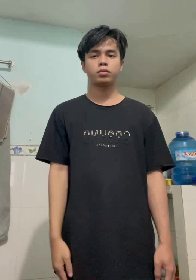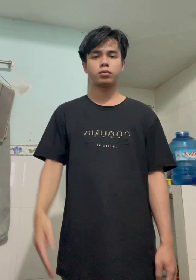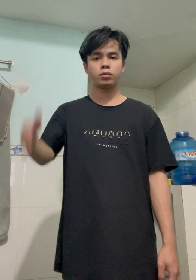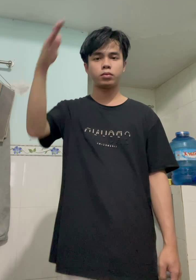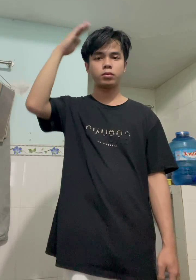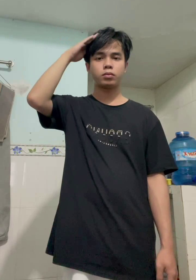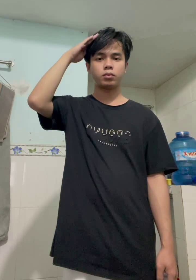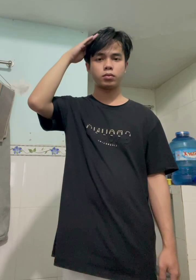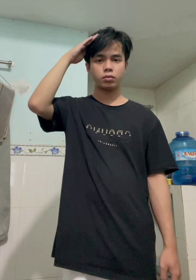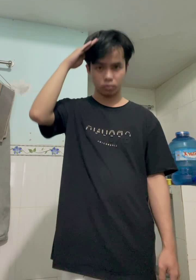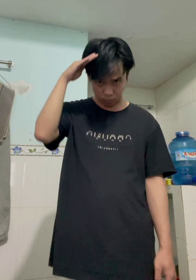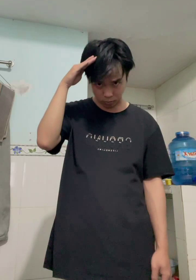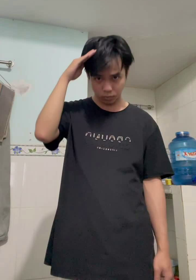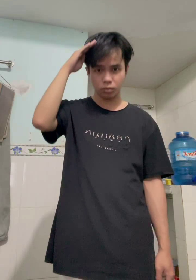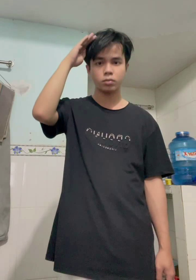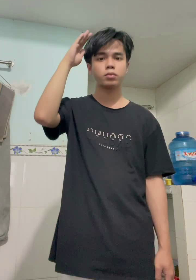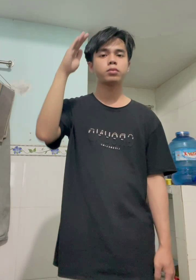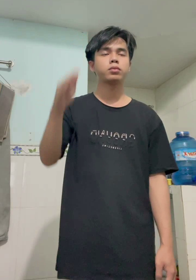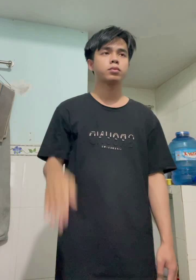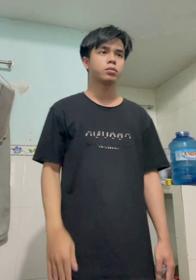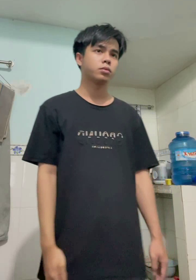biet